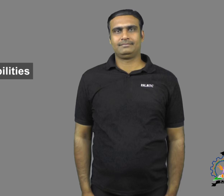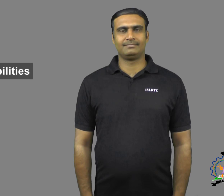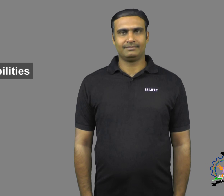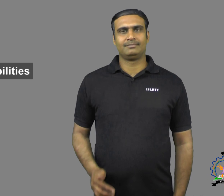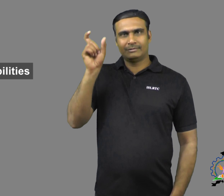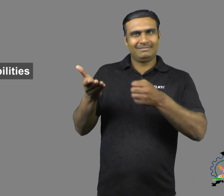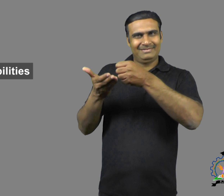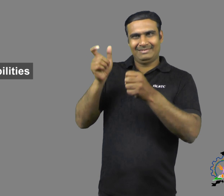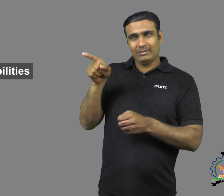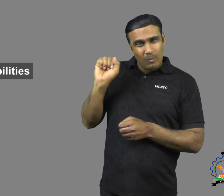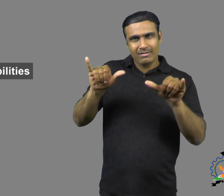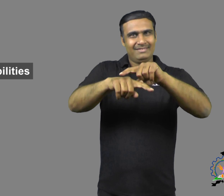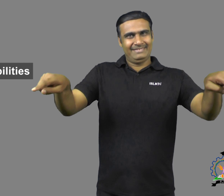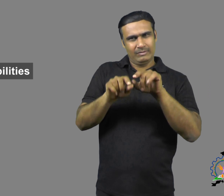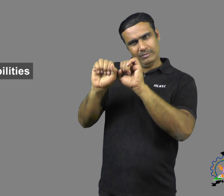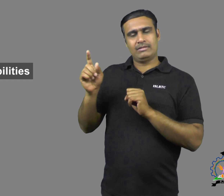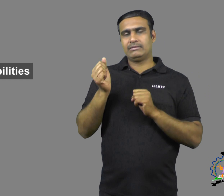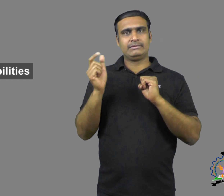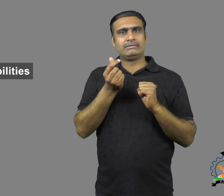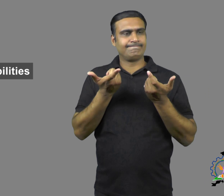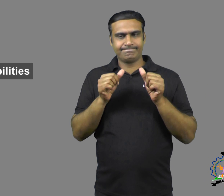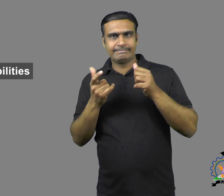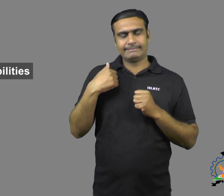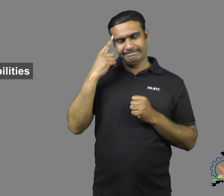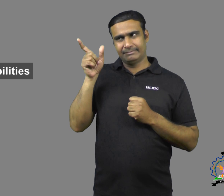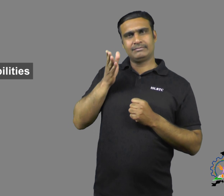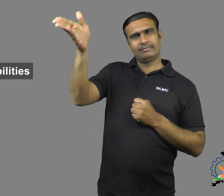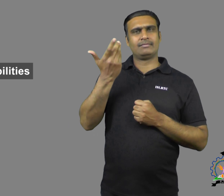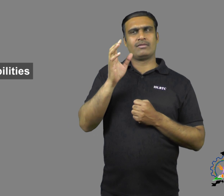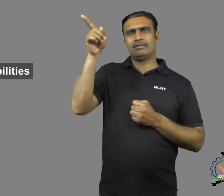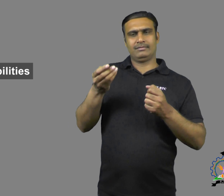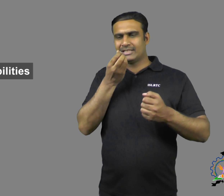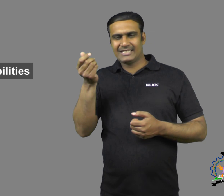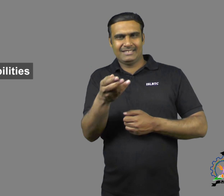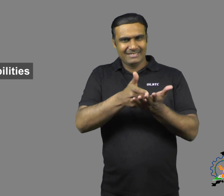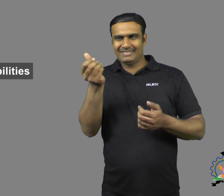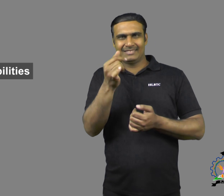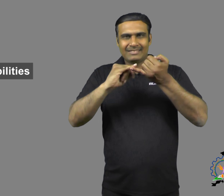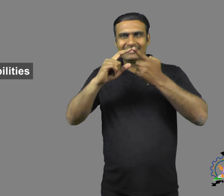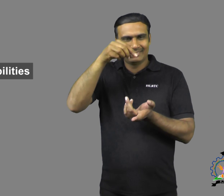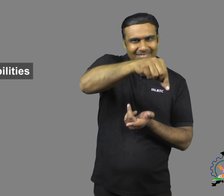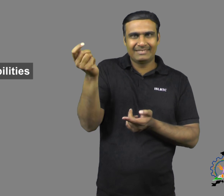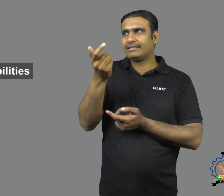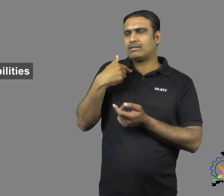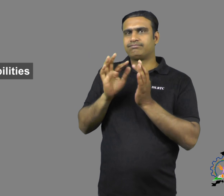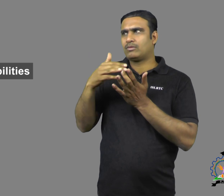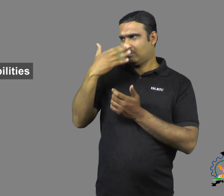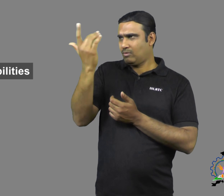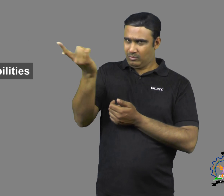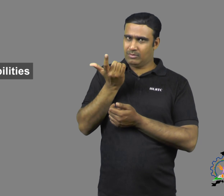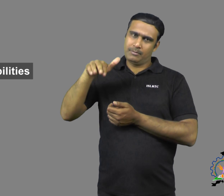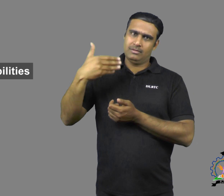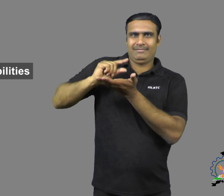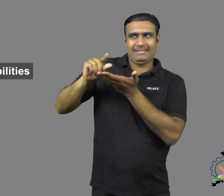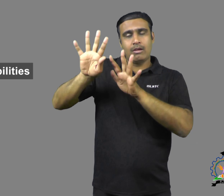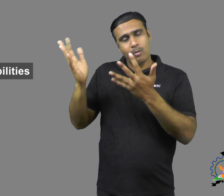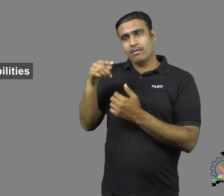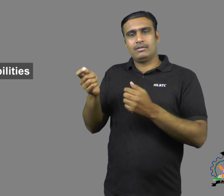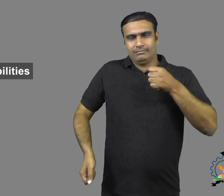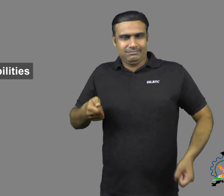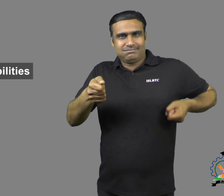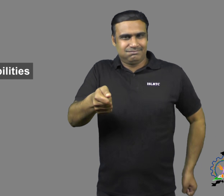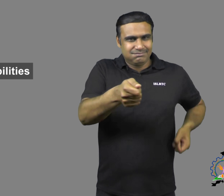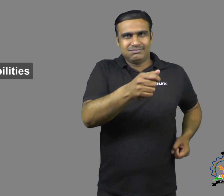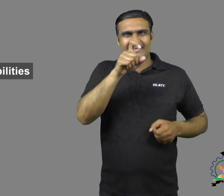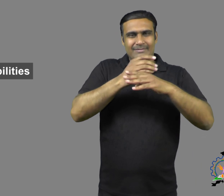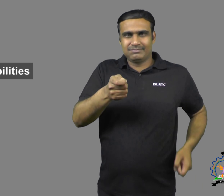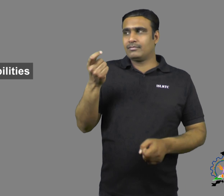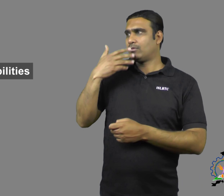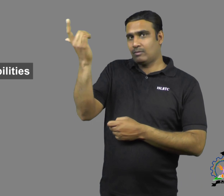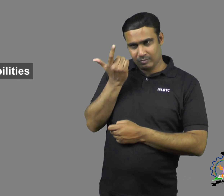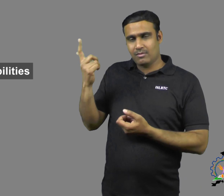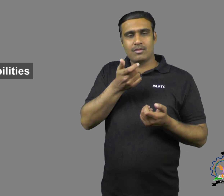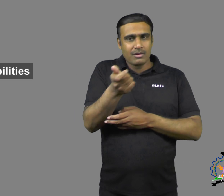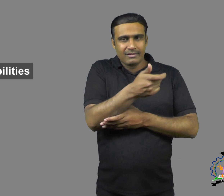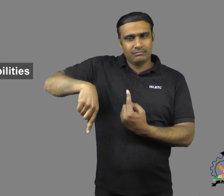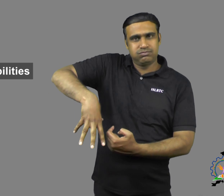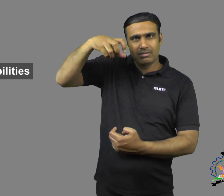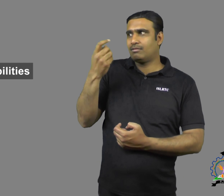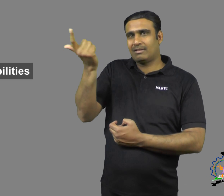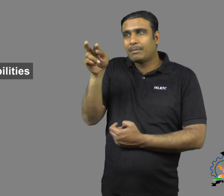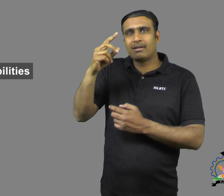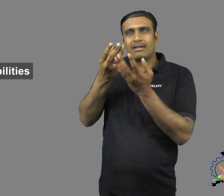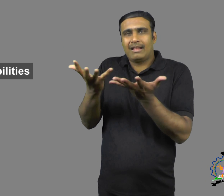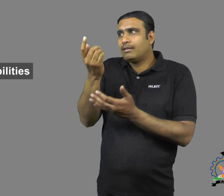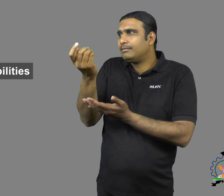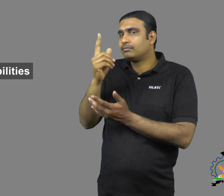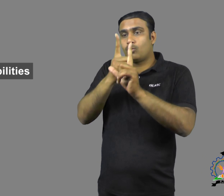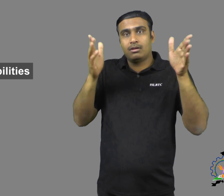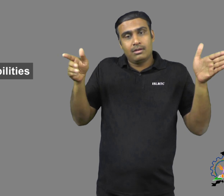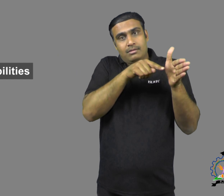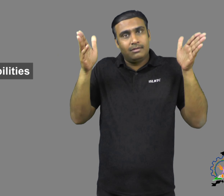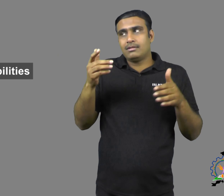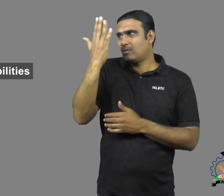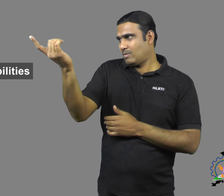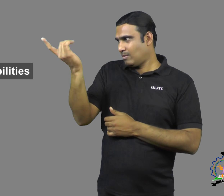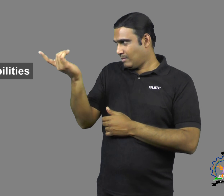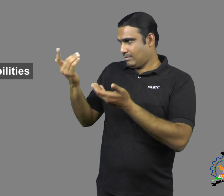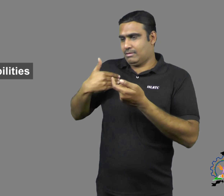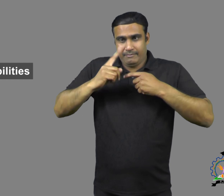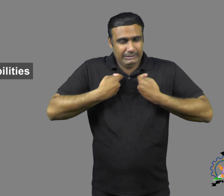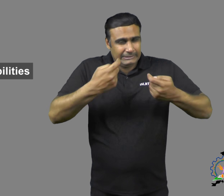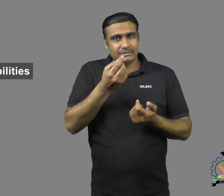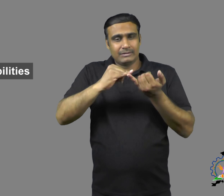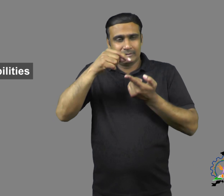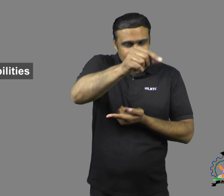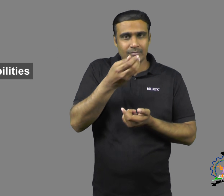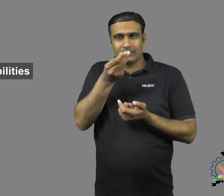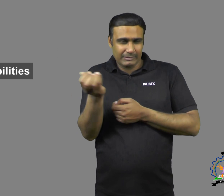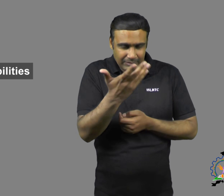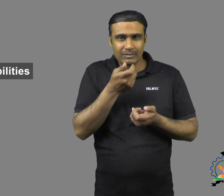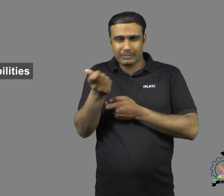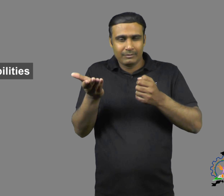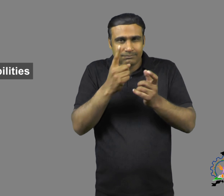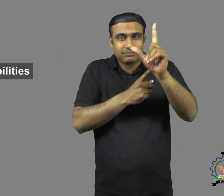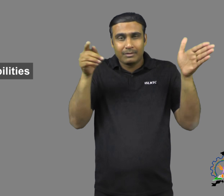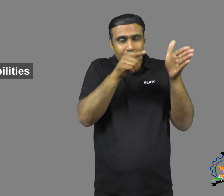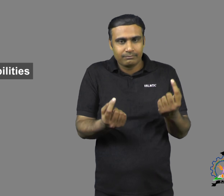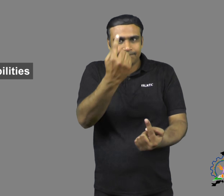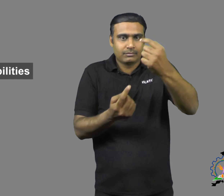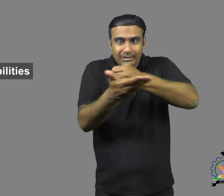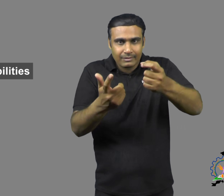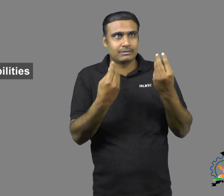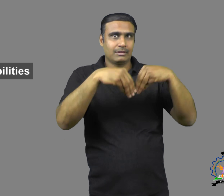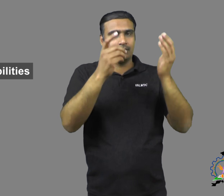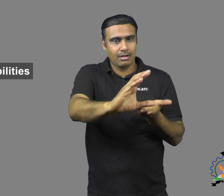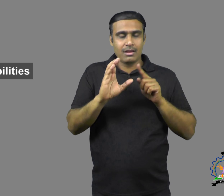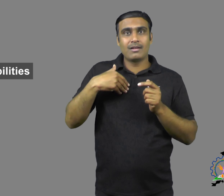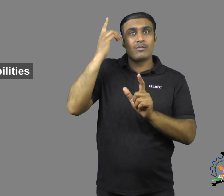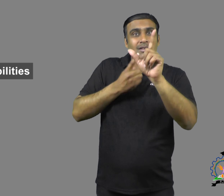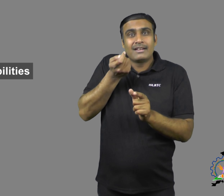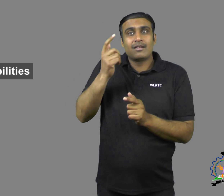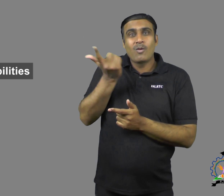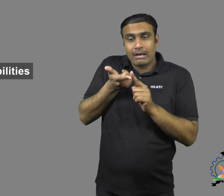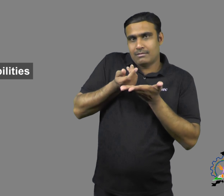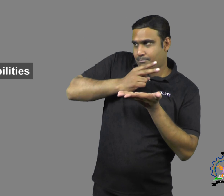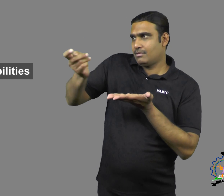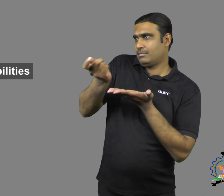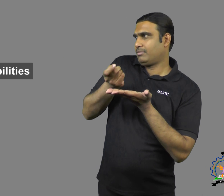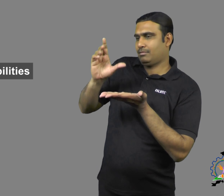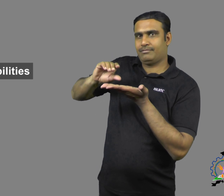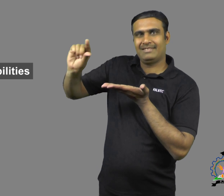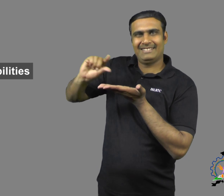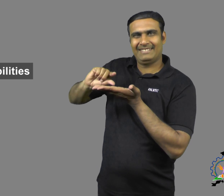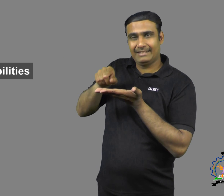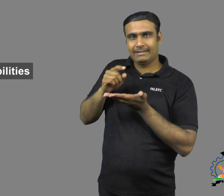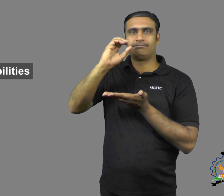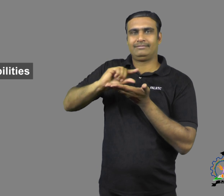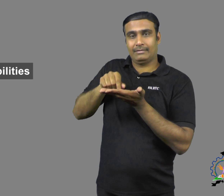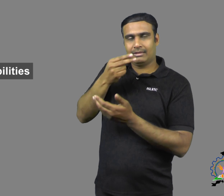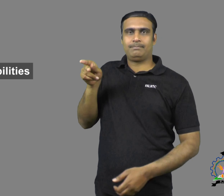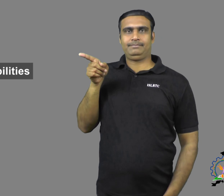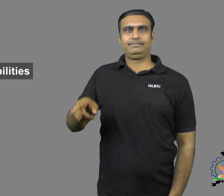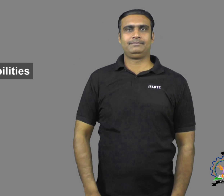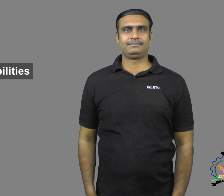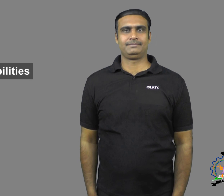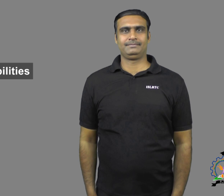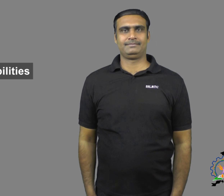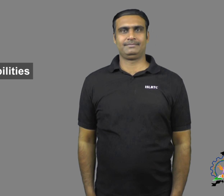Current Liabilities